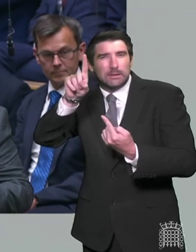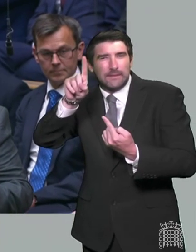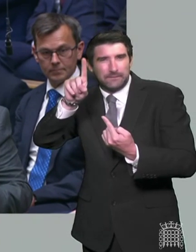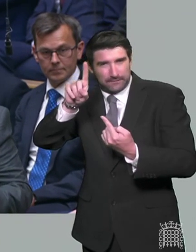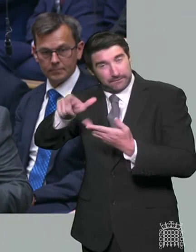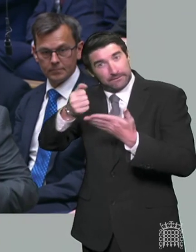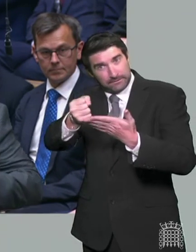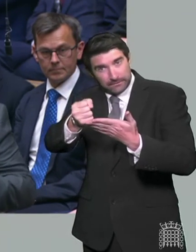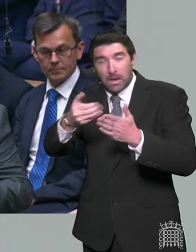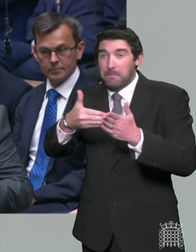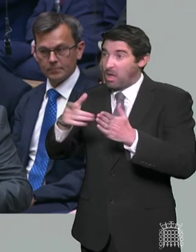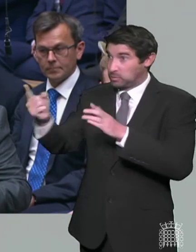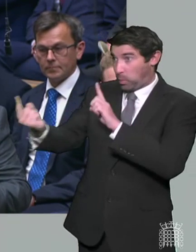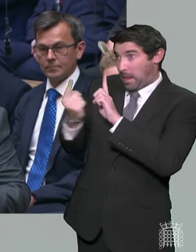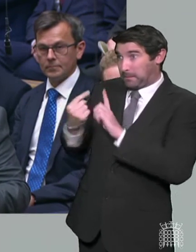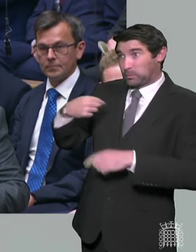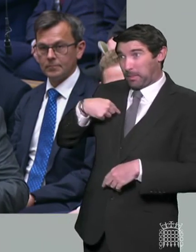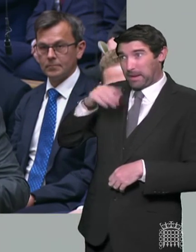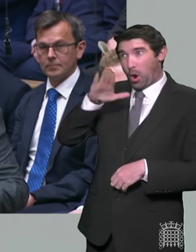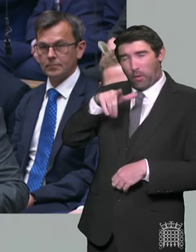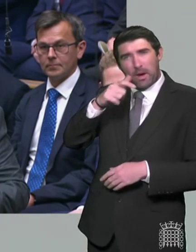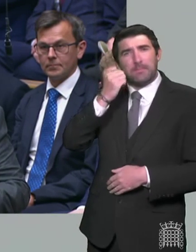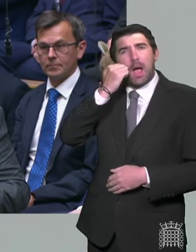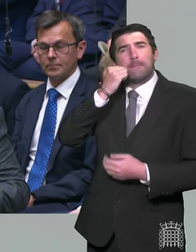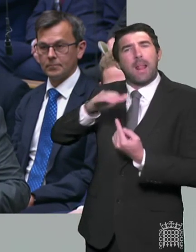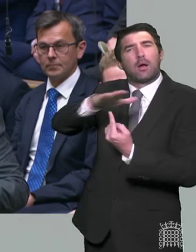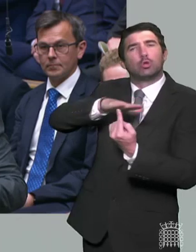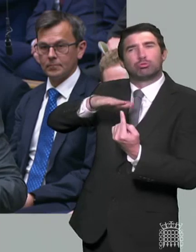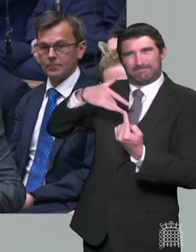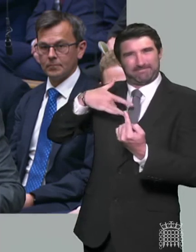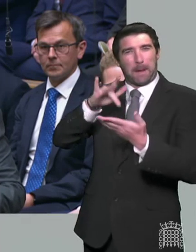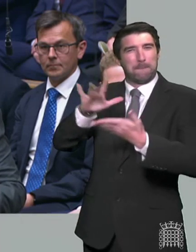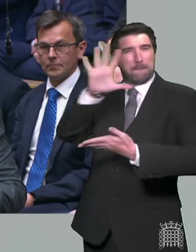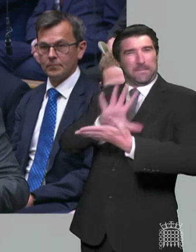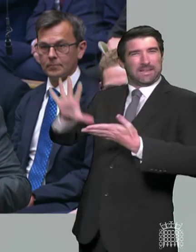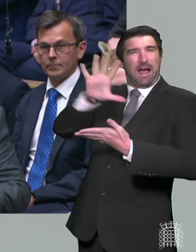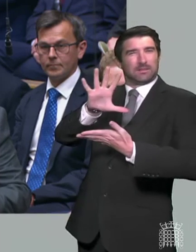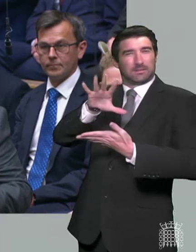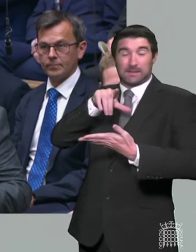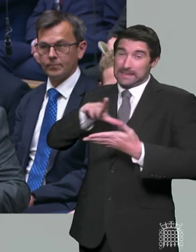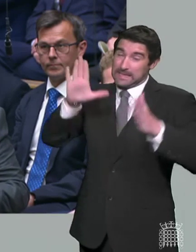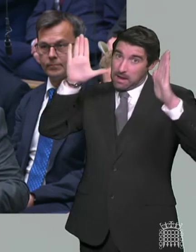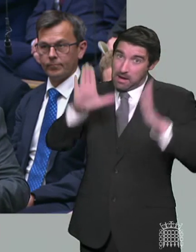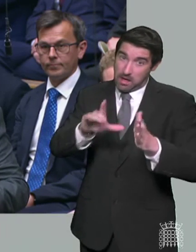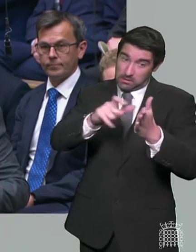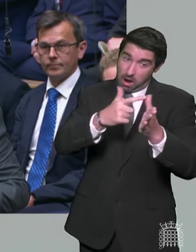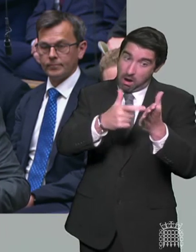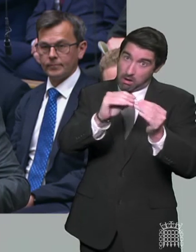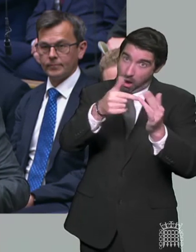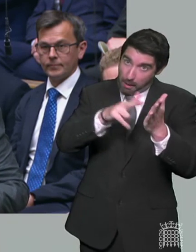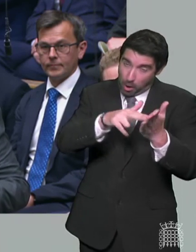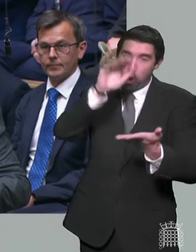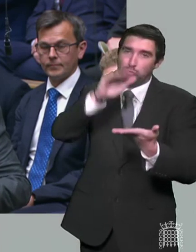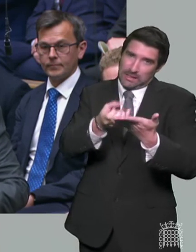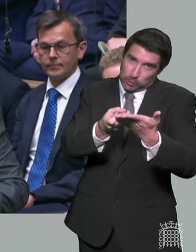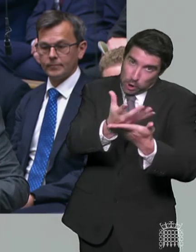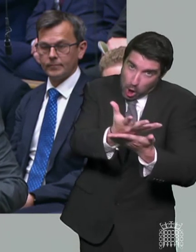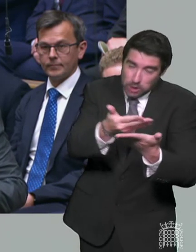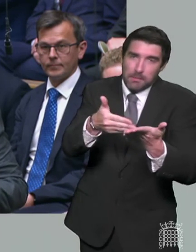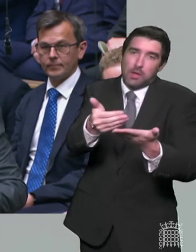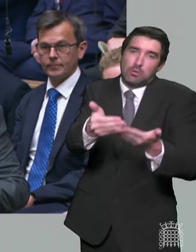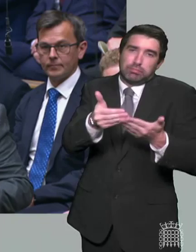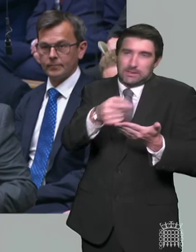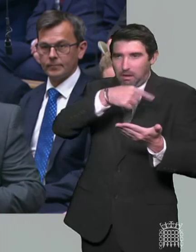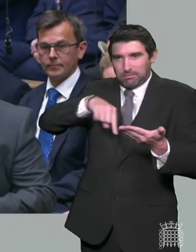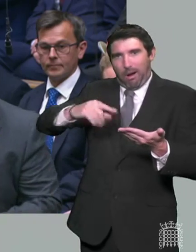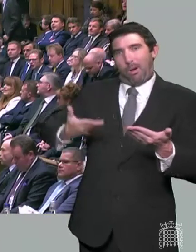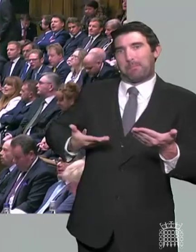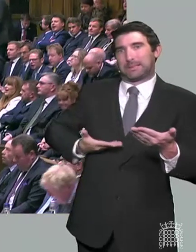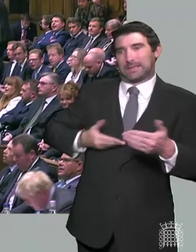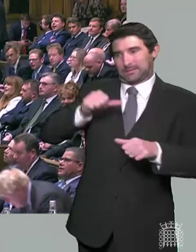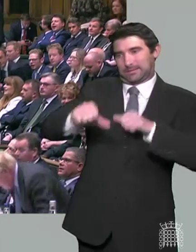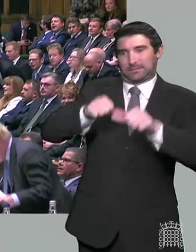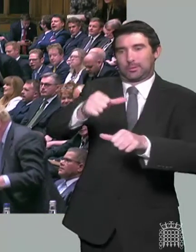Will he meet me to look at how the Black Country can be a pilot project to decarbonise, reduce costs and protect the region’s manufacturing jobs?